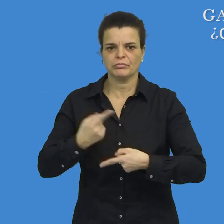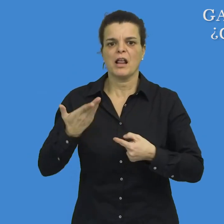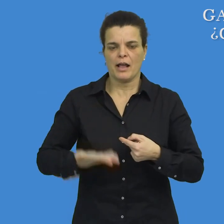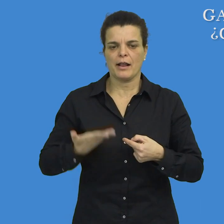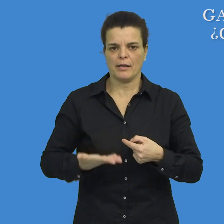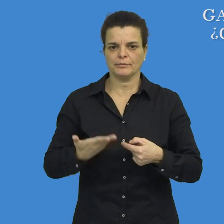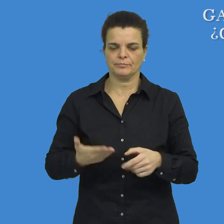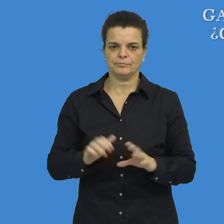importar